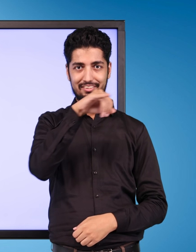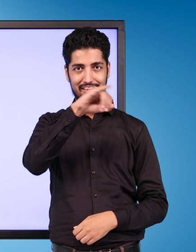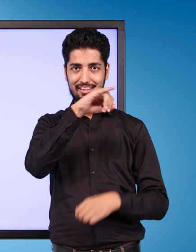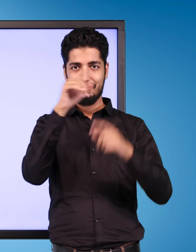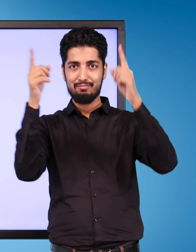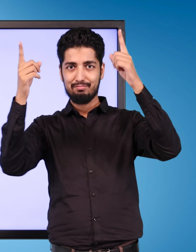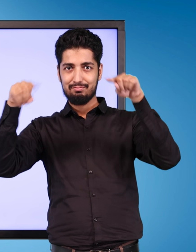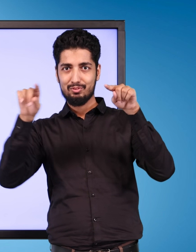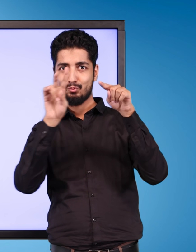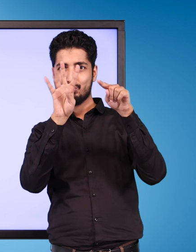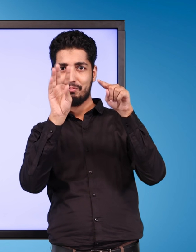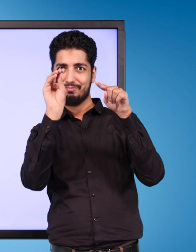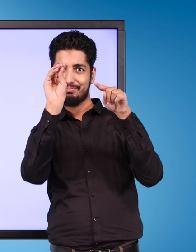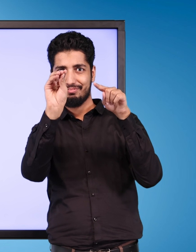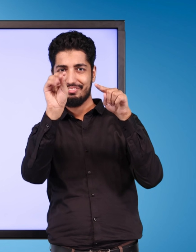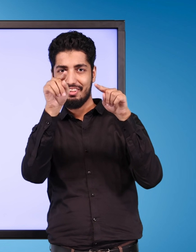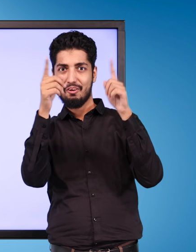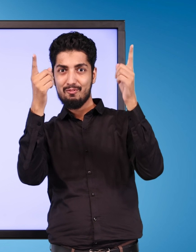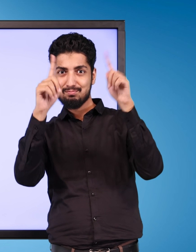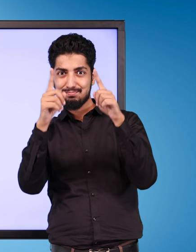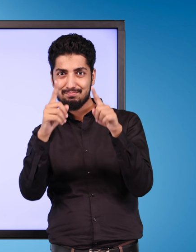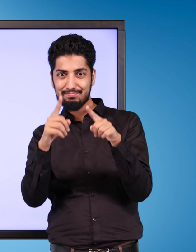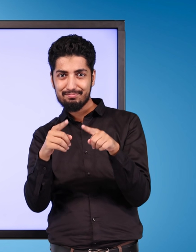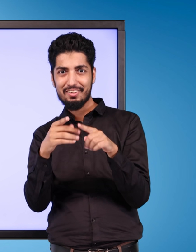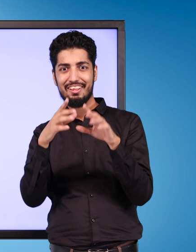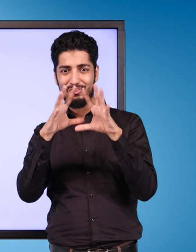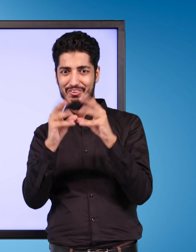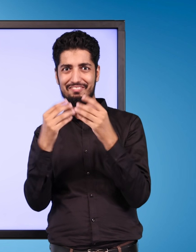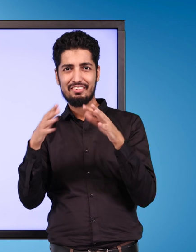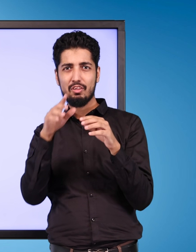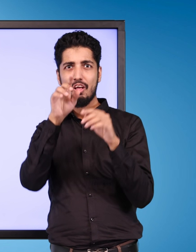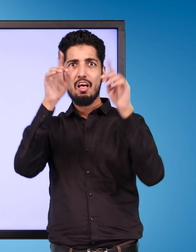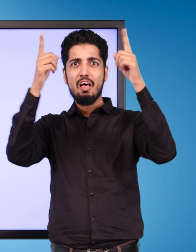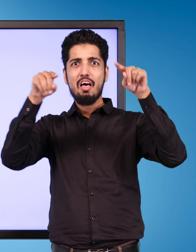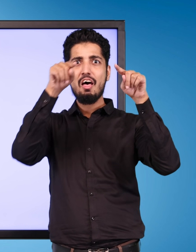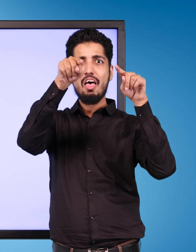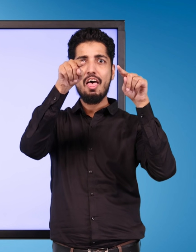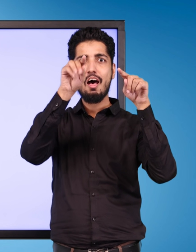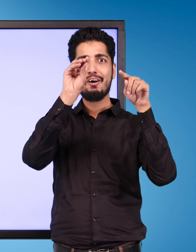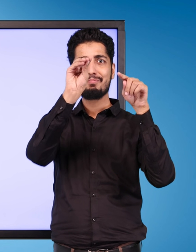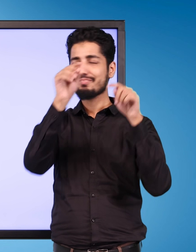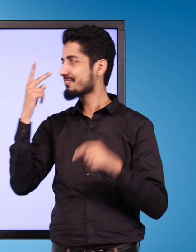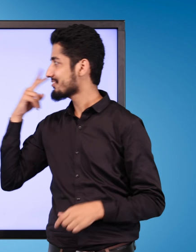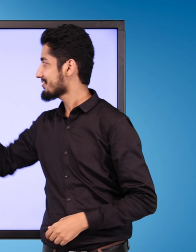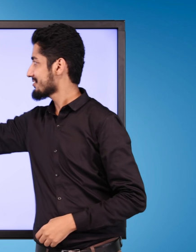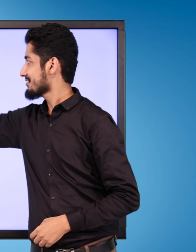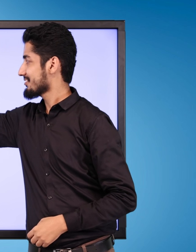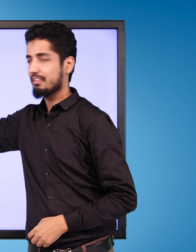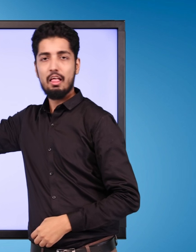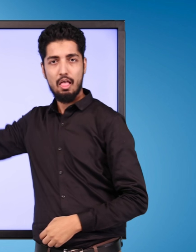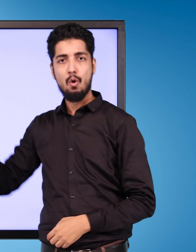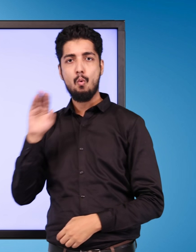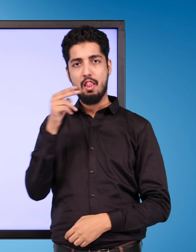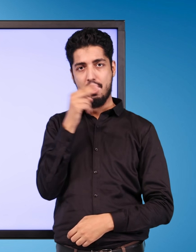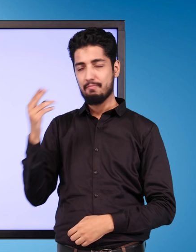is = 4 24 is the dividend